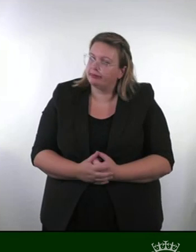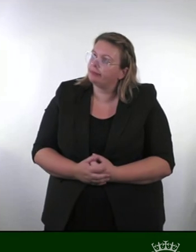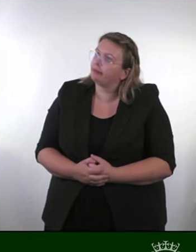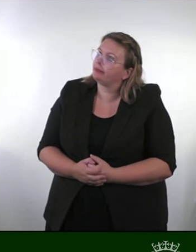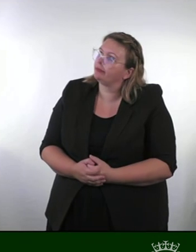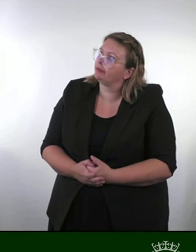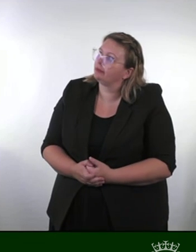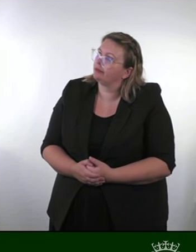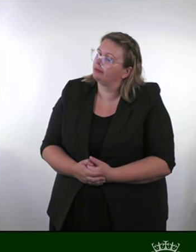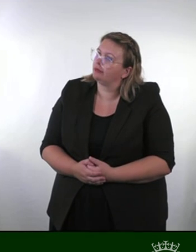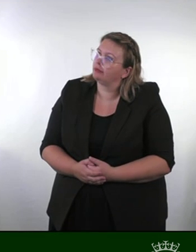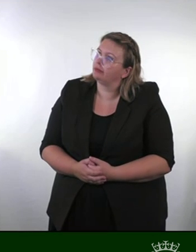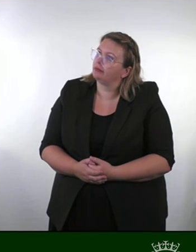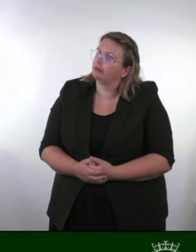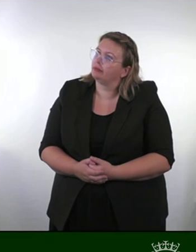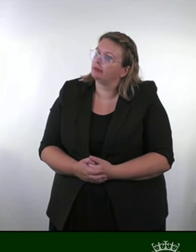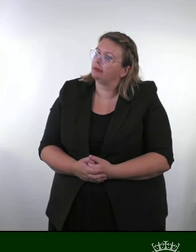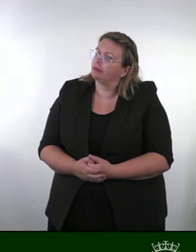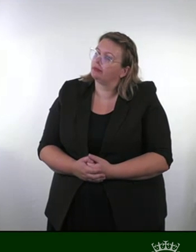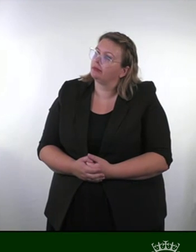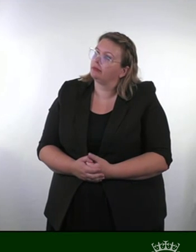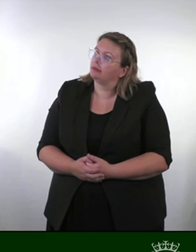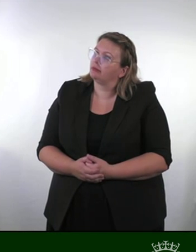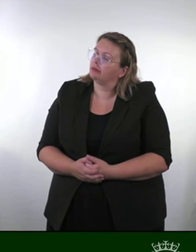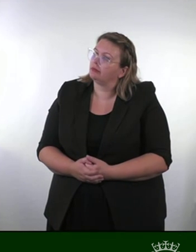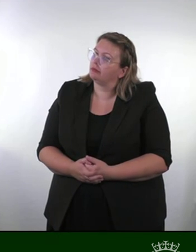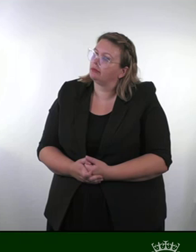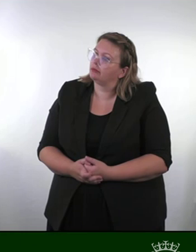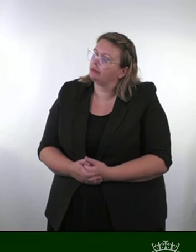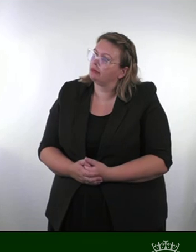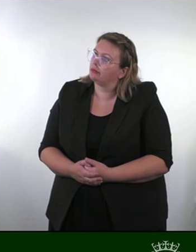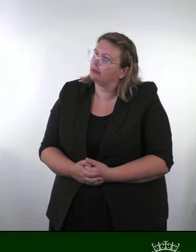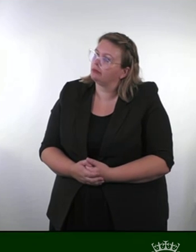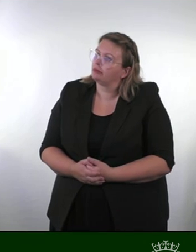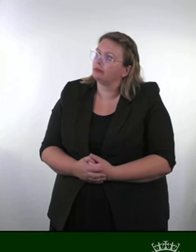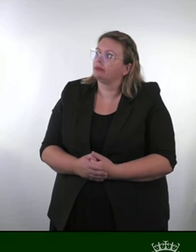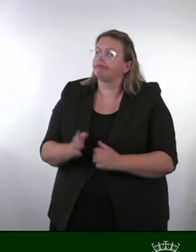They herd them on to trains, they shave their heads, they abort their babies.